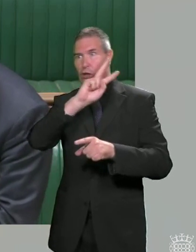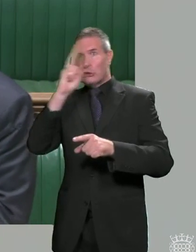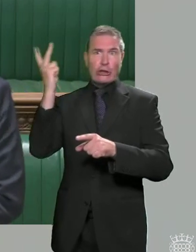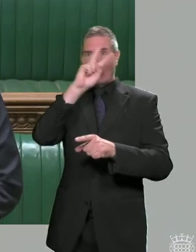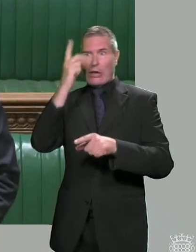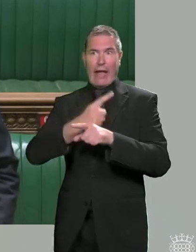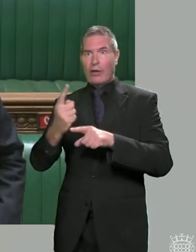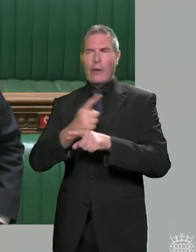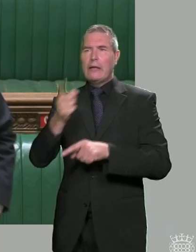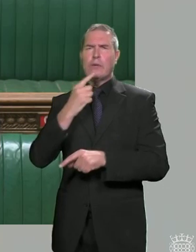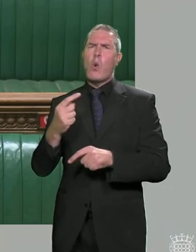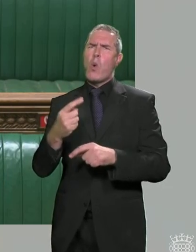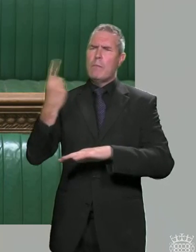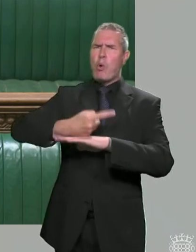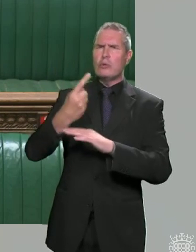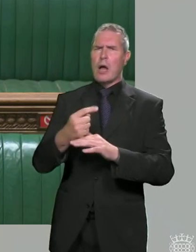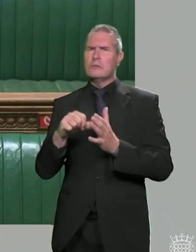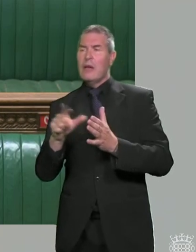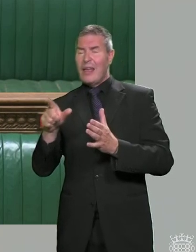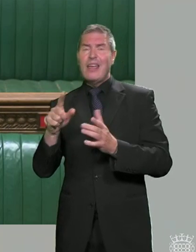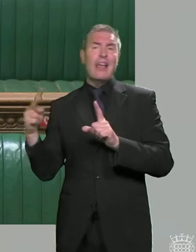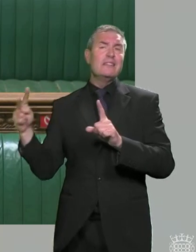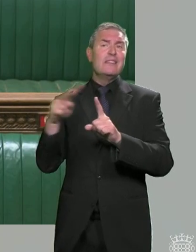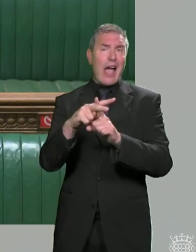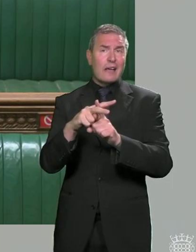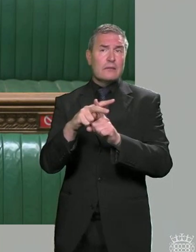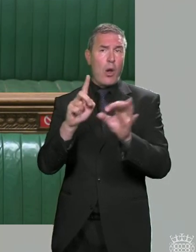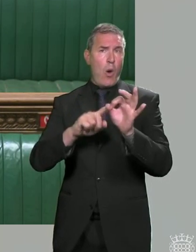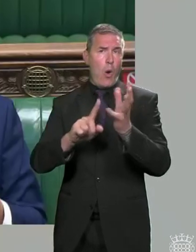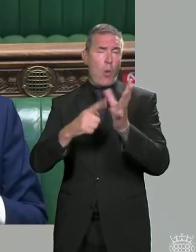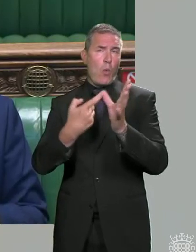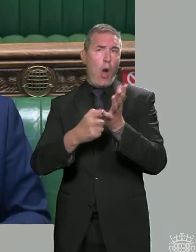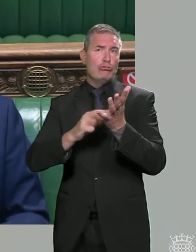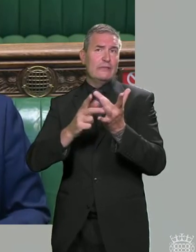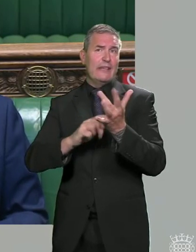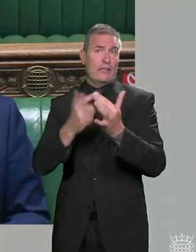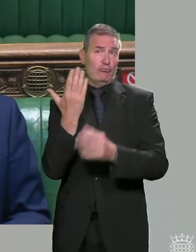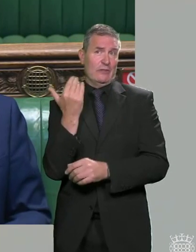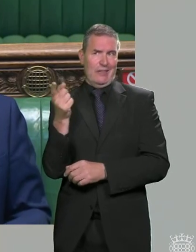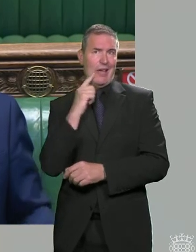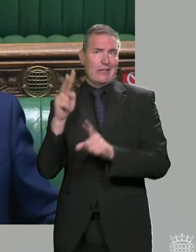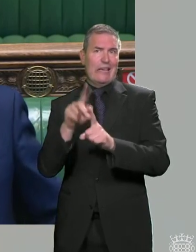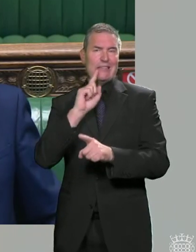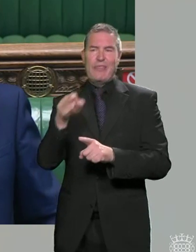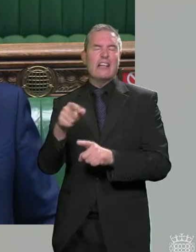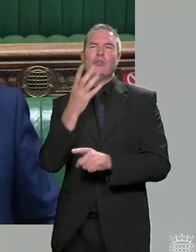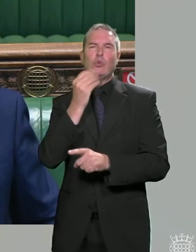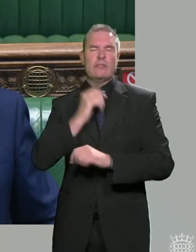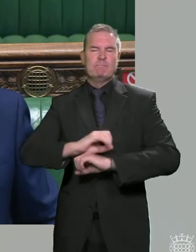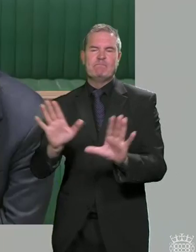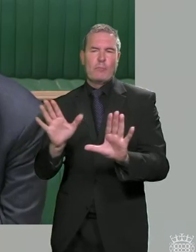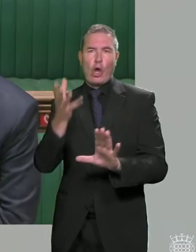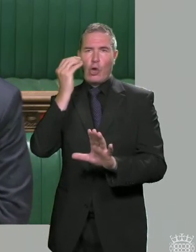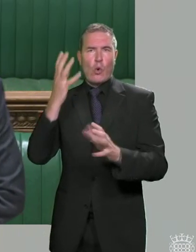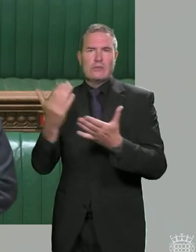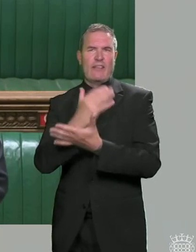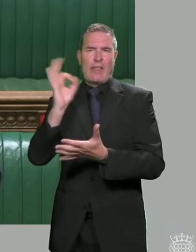He says he has a tough position on borders. Actually, he was attacking quarantine only recently, and saying that it was a “blunt instrument” that should be lessened.